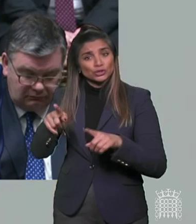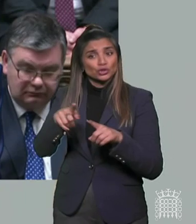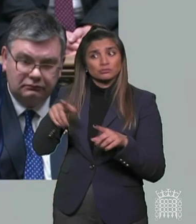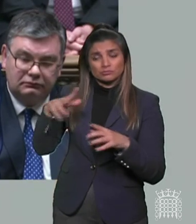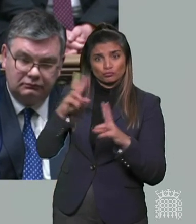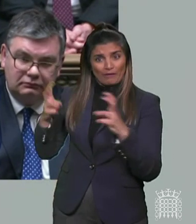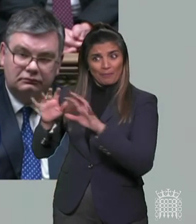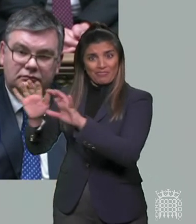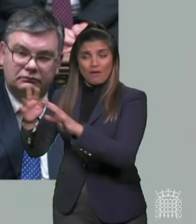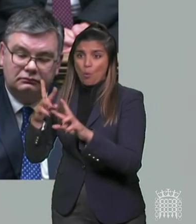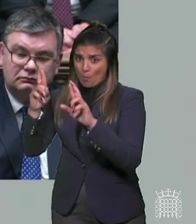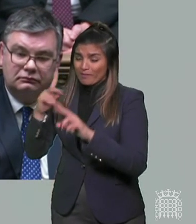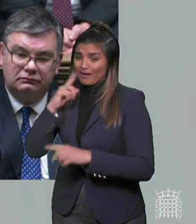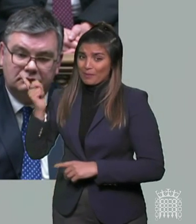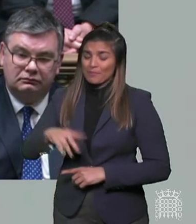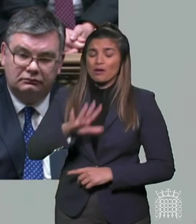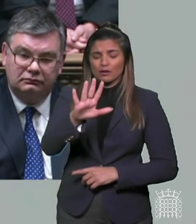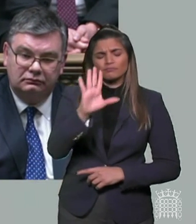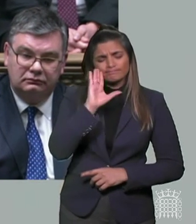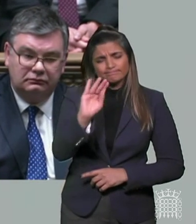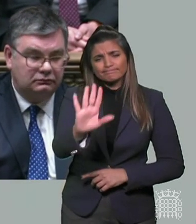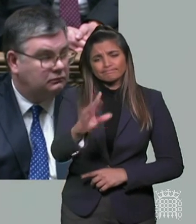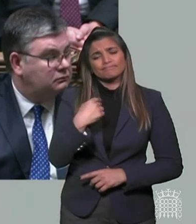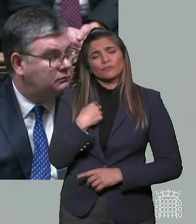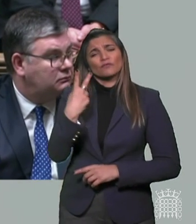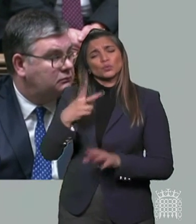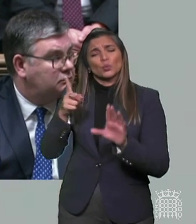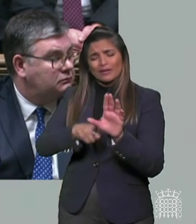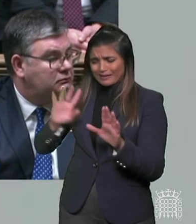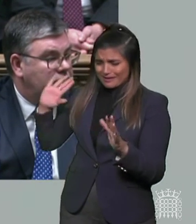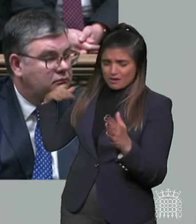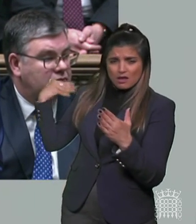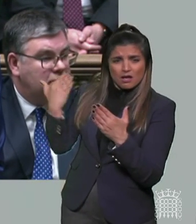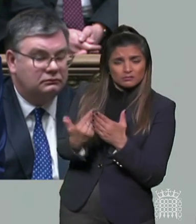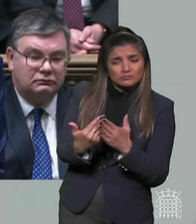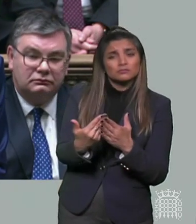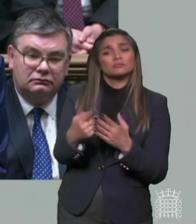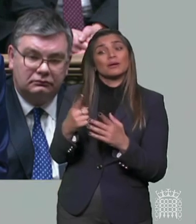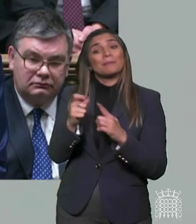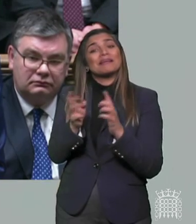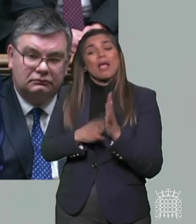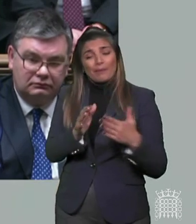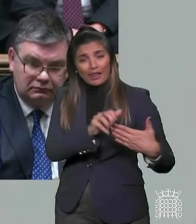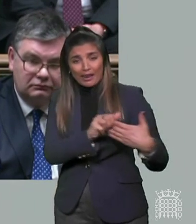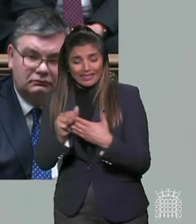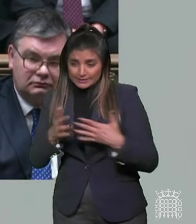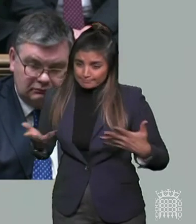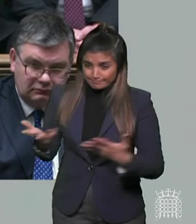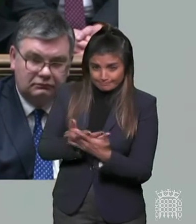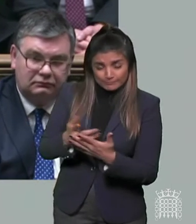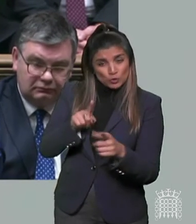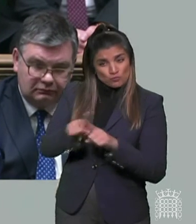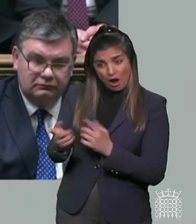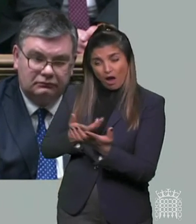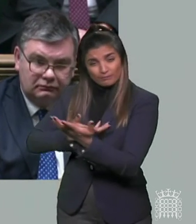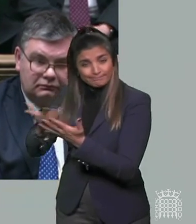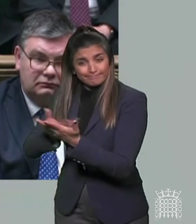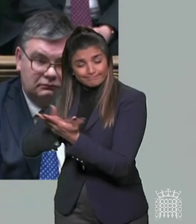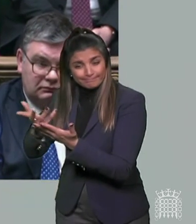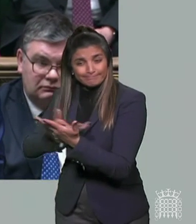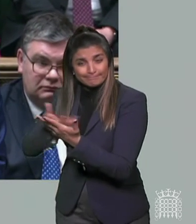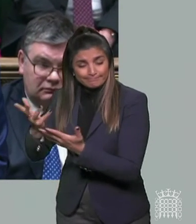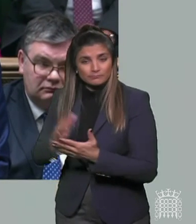I can tell the right honourable Lady, having worked for two years with the concerted diplomatic effort led by the Prime Minister, that we have done absolutely everything that we can.